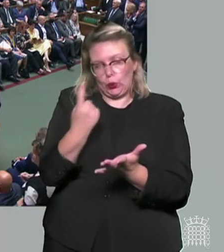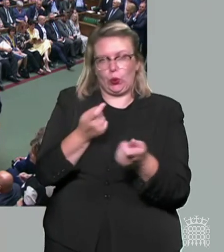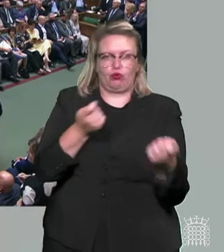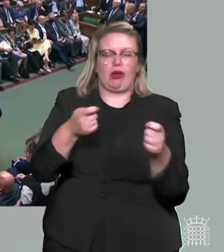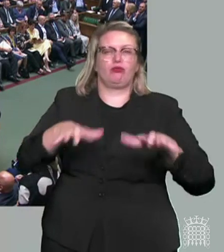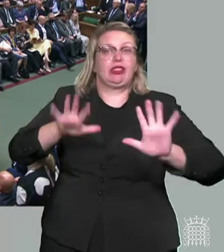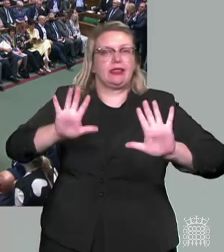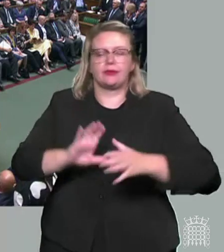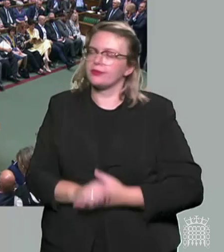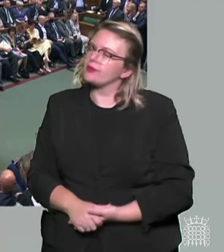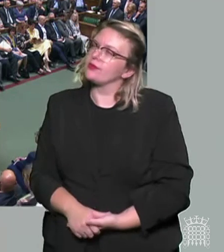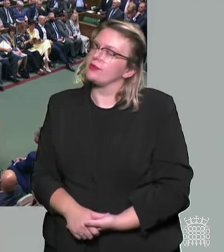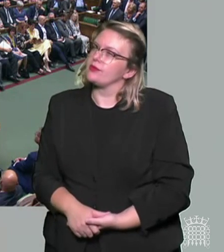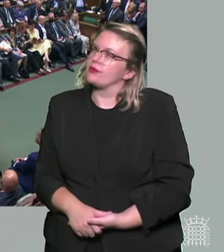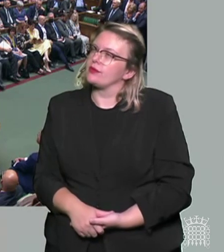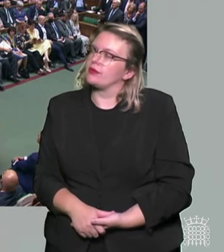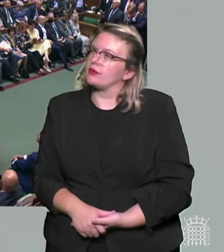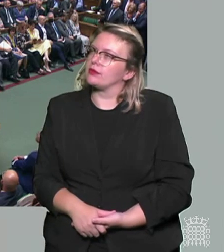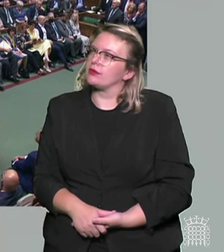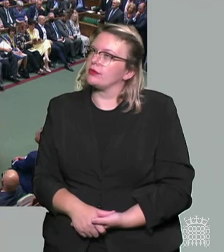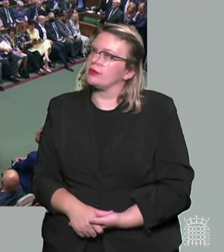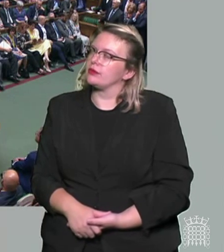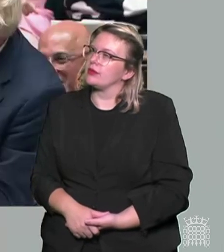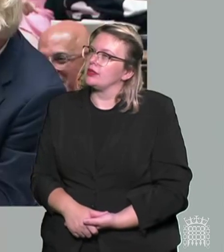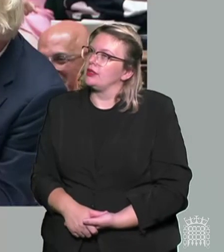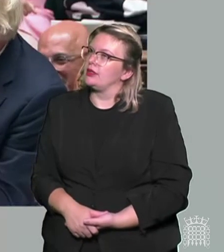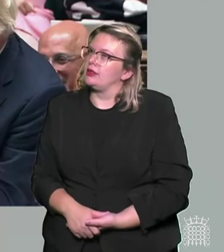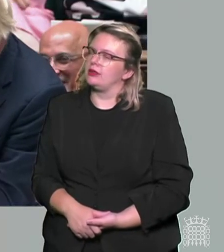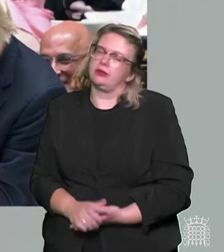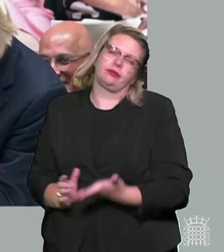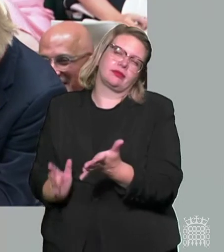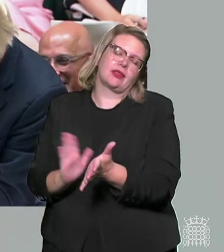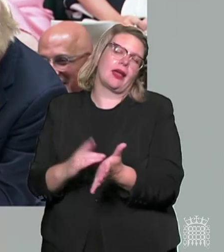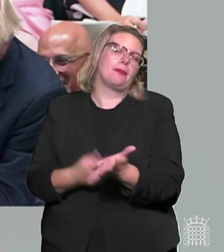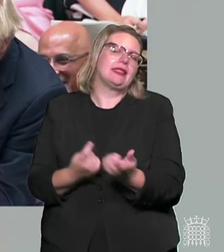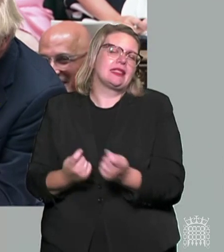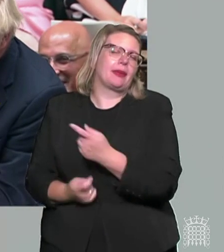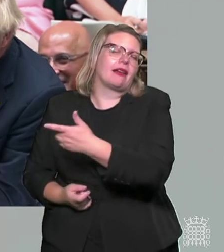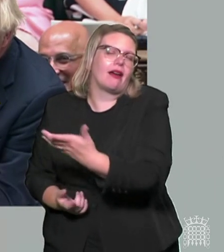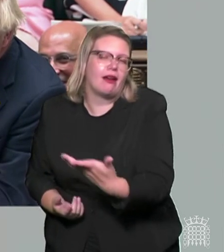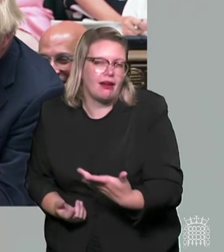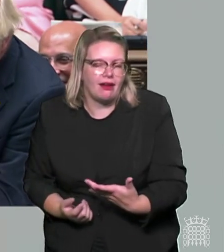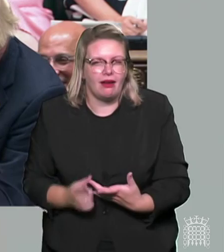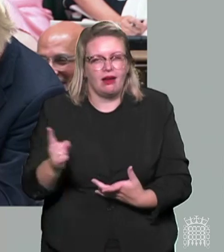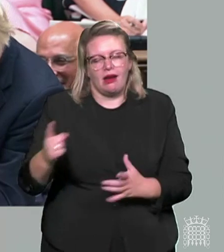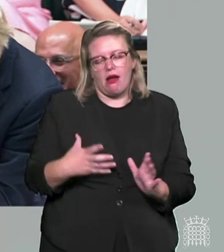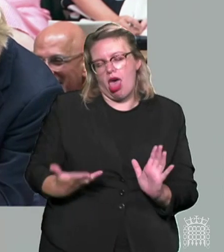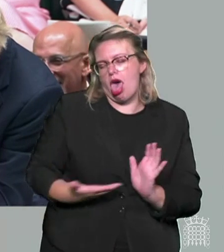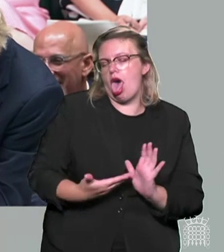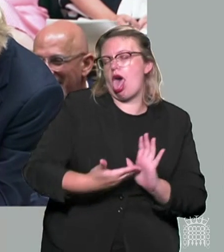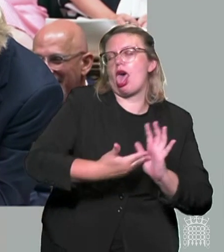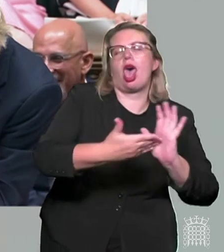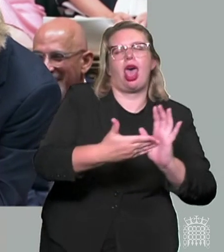Polonius—that’s who the right honourable Gentleman is; he needs more matter with less art.